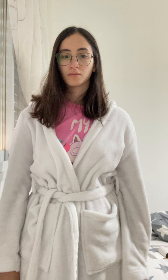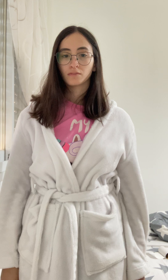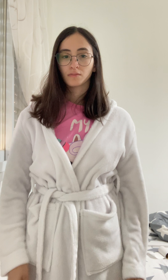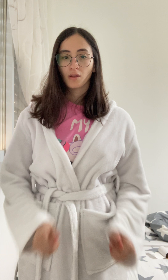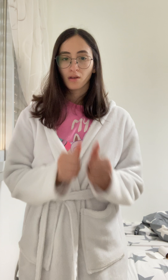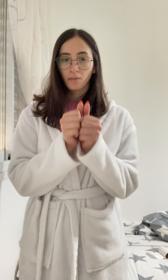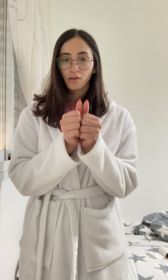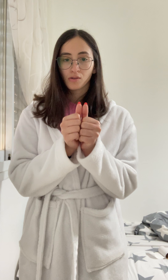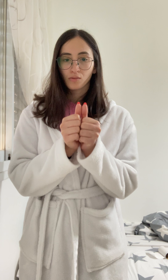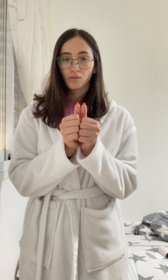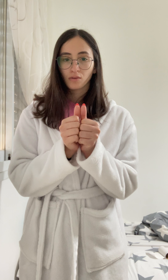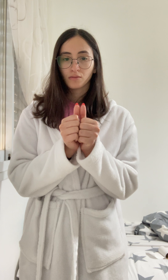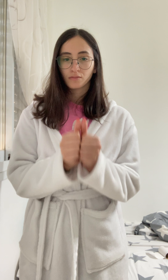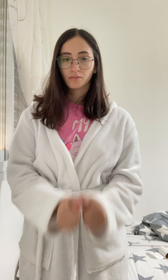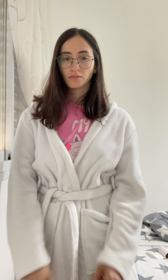חבר ה